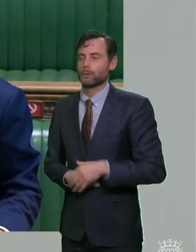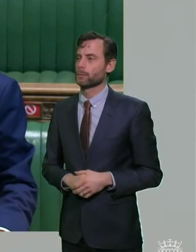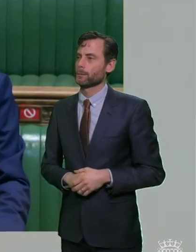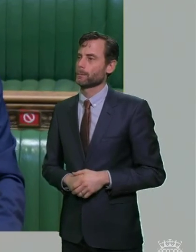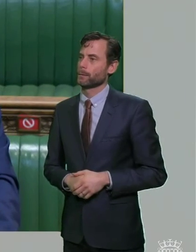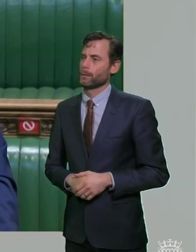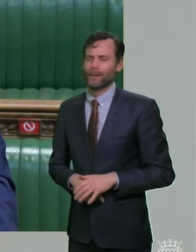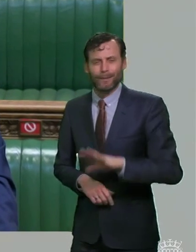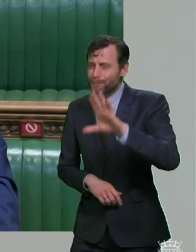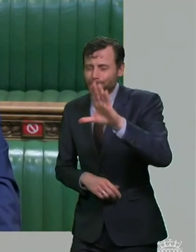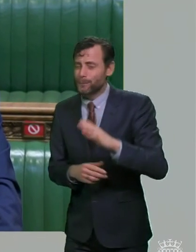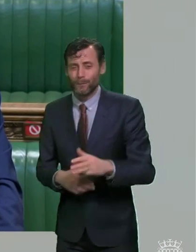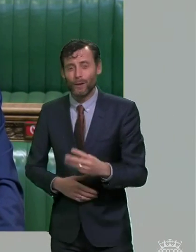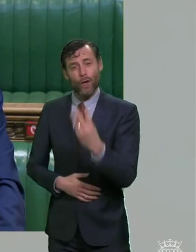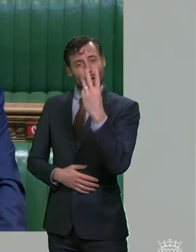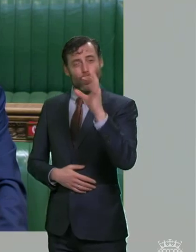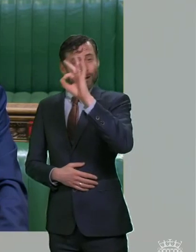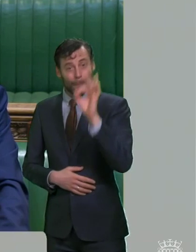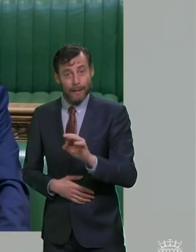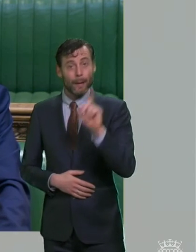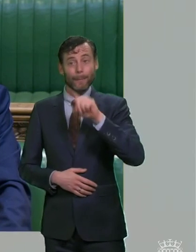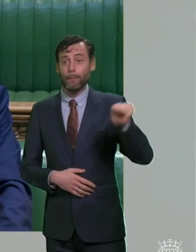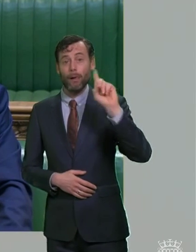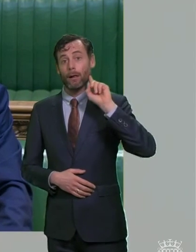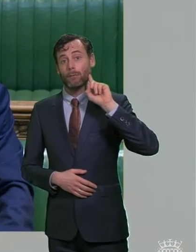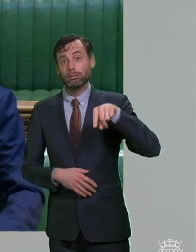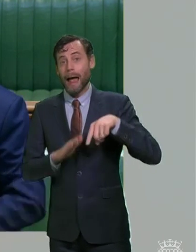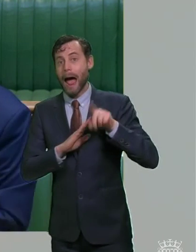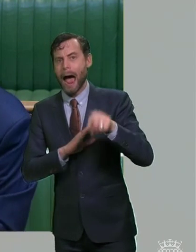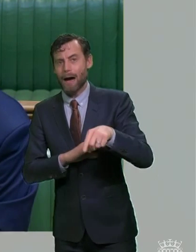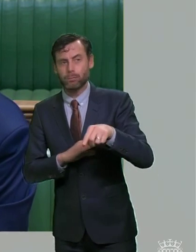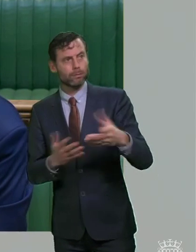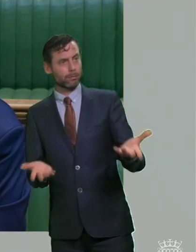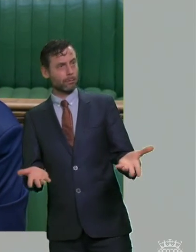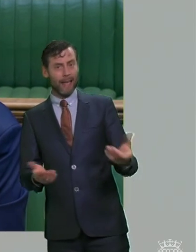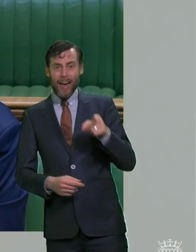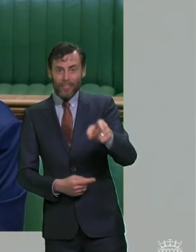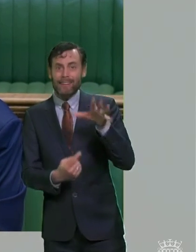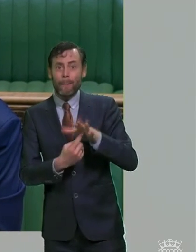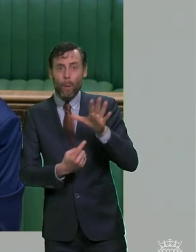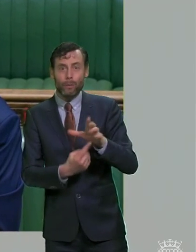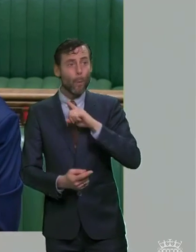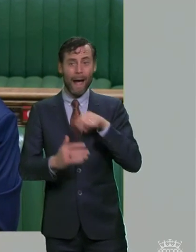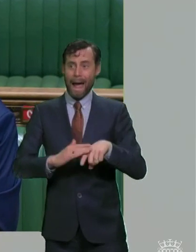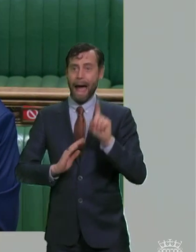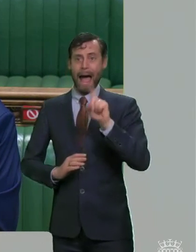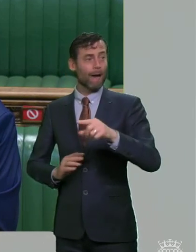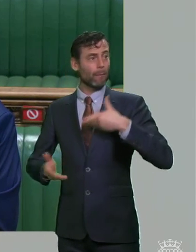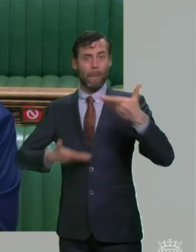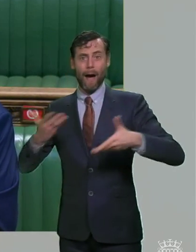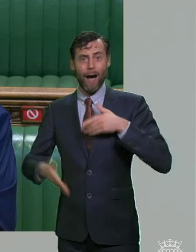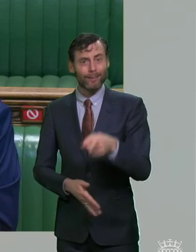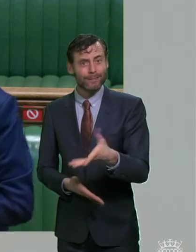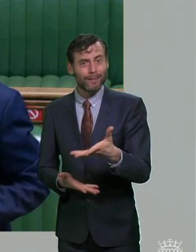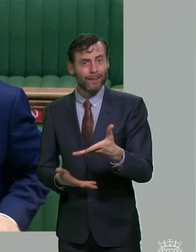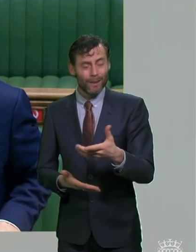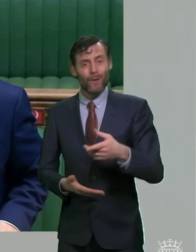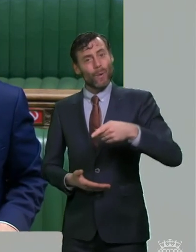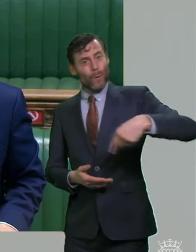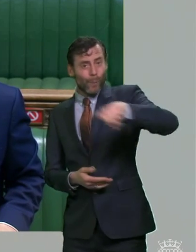Three out of 10 people who should be self-isolating are not doing so. That matters to millions of people, and it matters if we are going to get the virus under control.